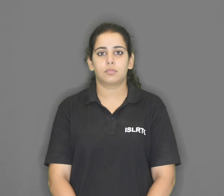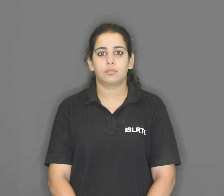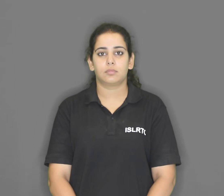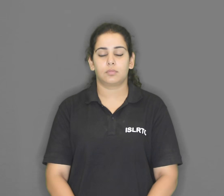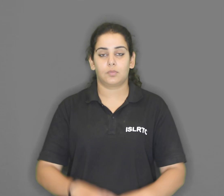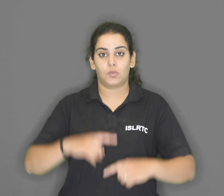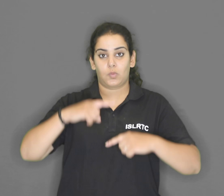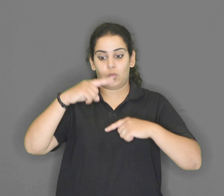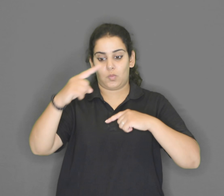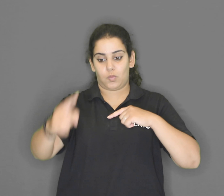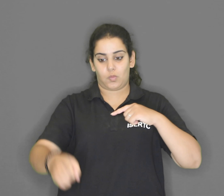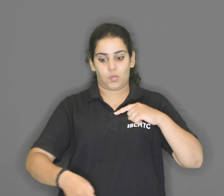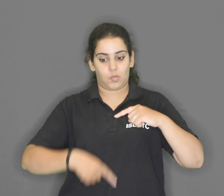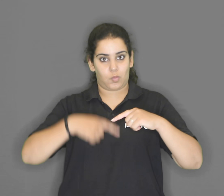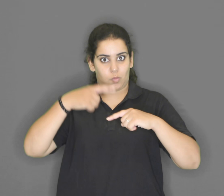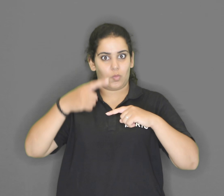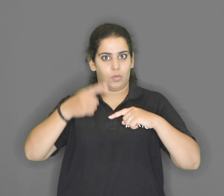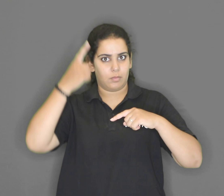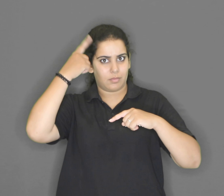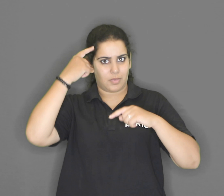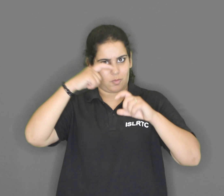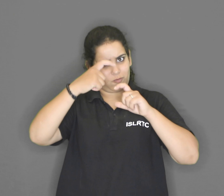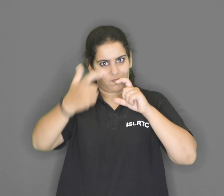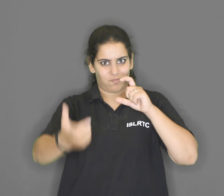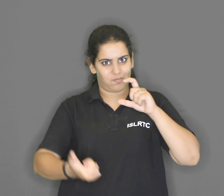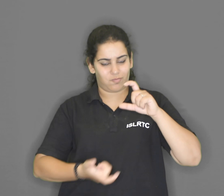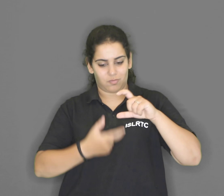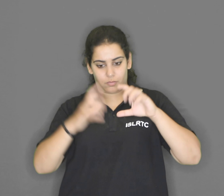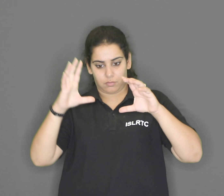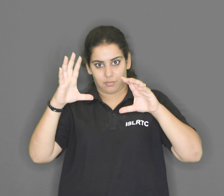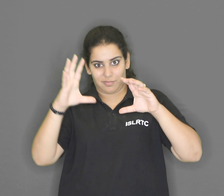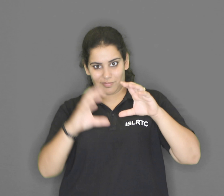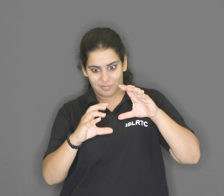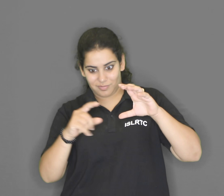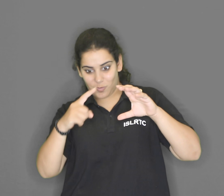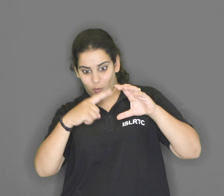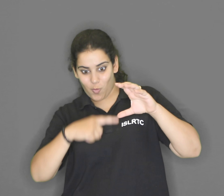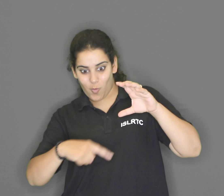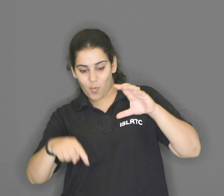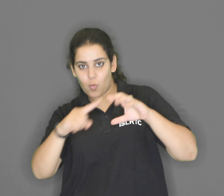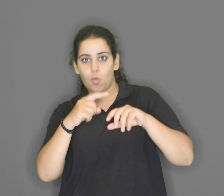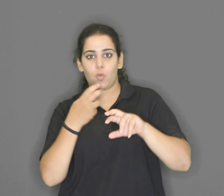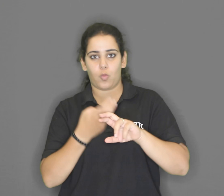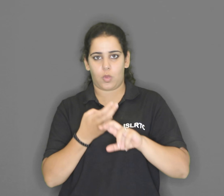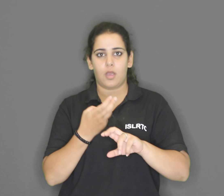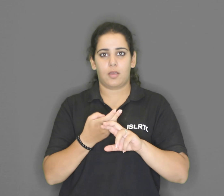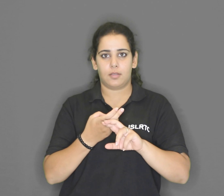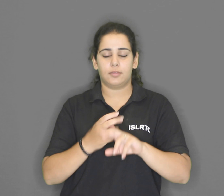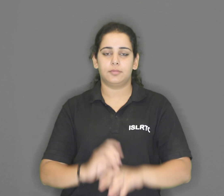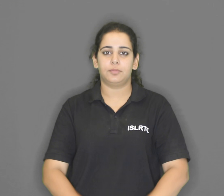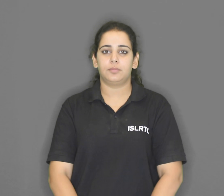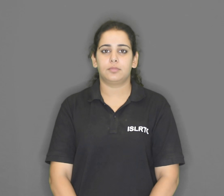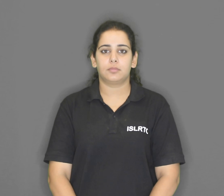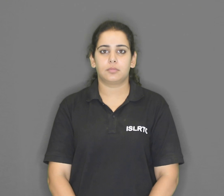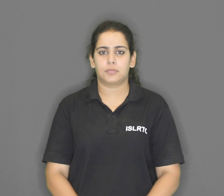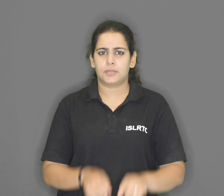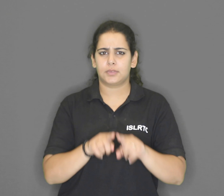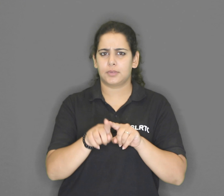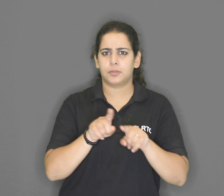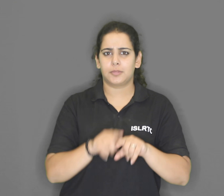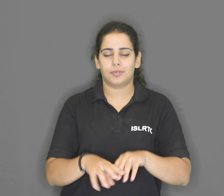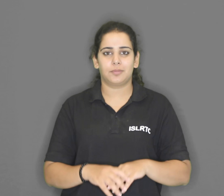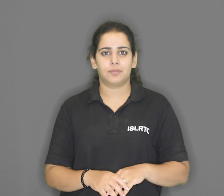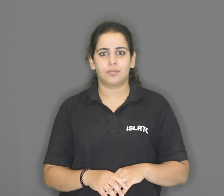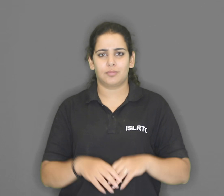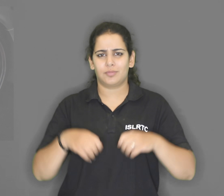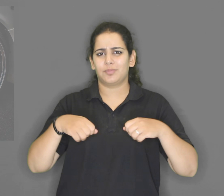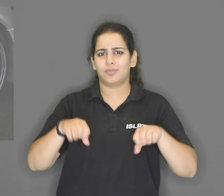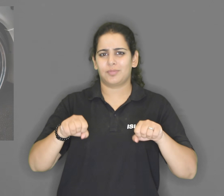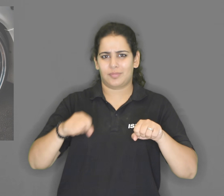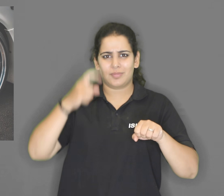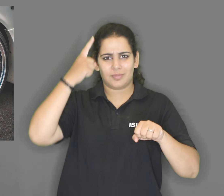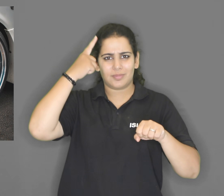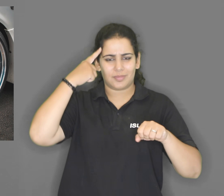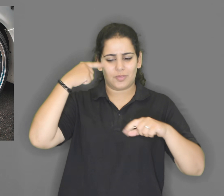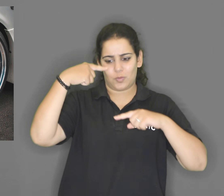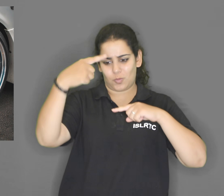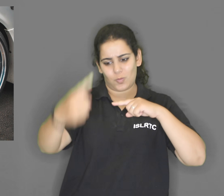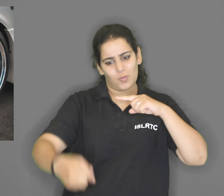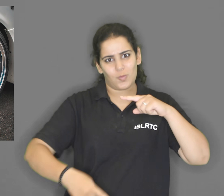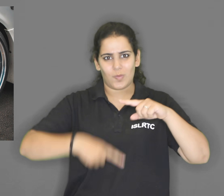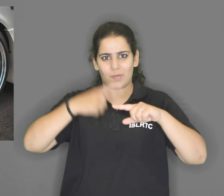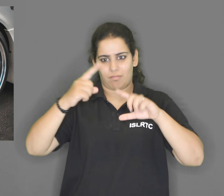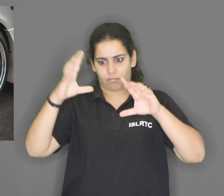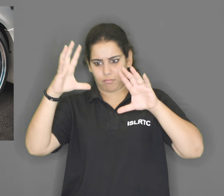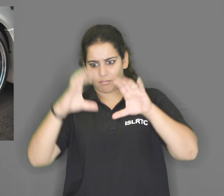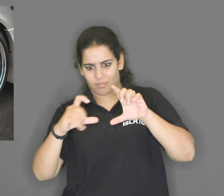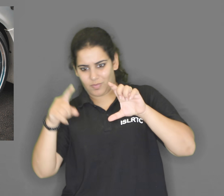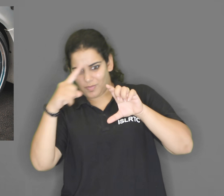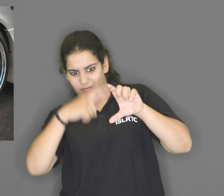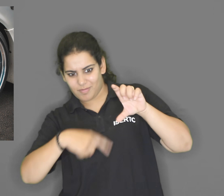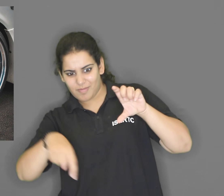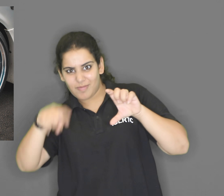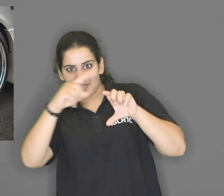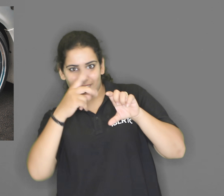Wheel rim outer edge of a wheel holding the tire